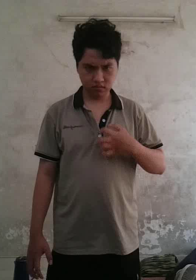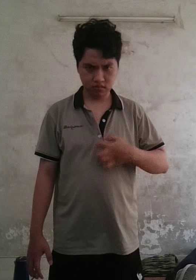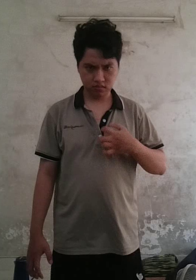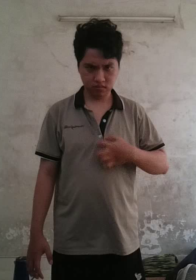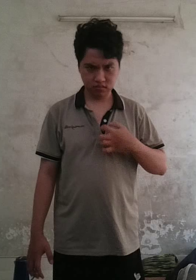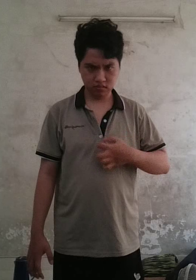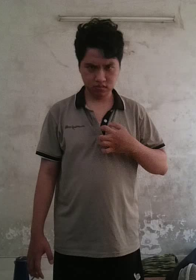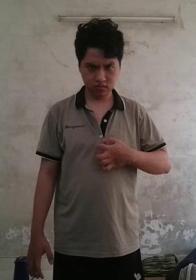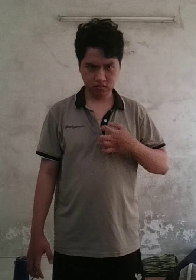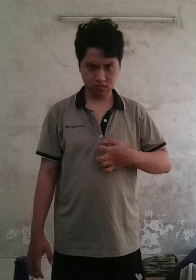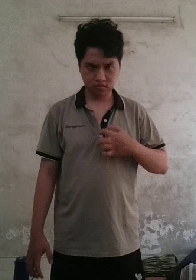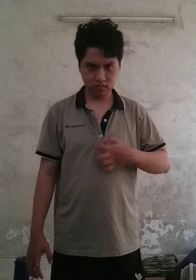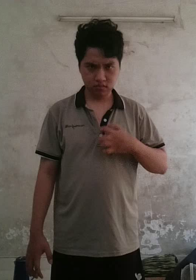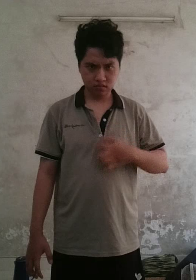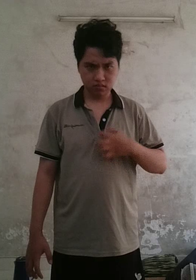ghen